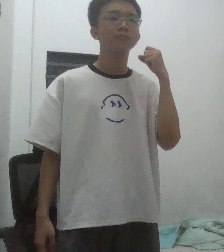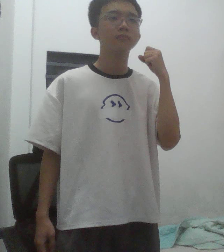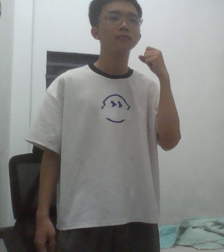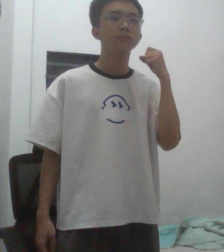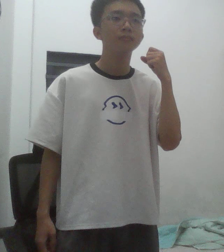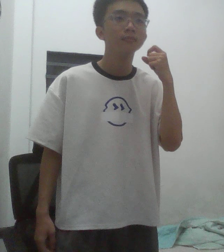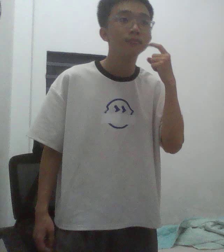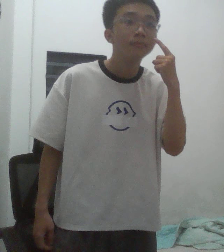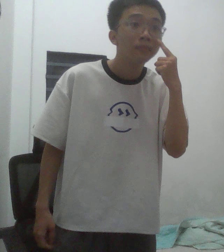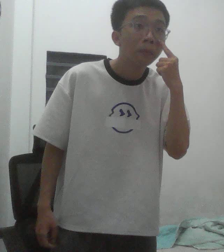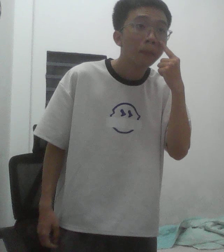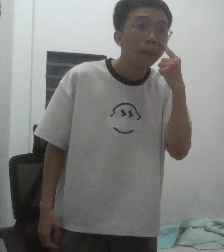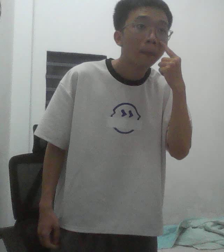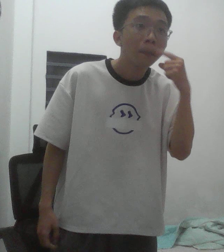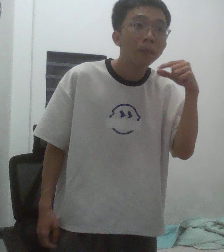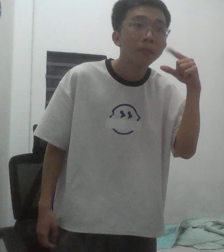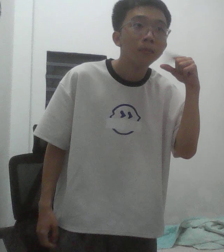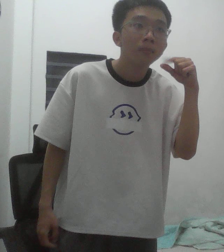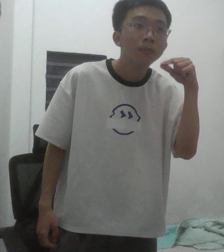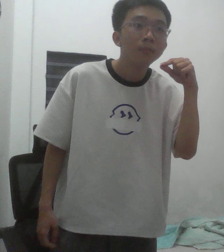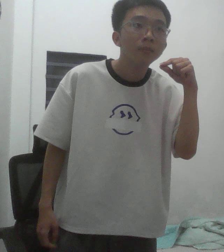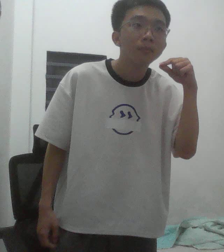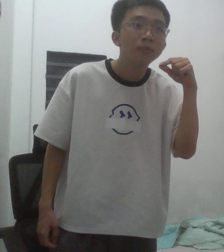lam quen